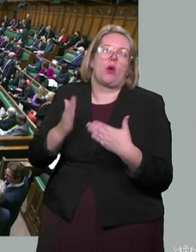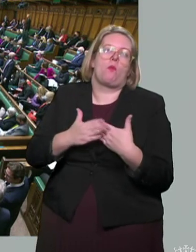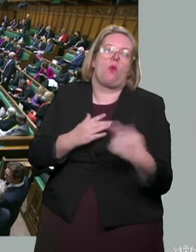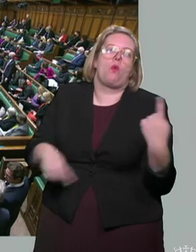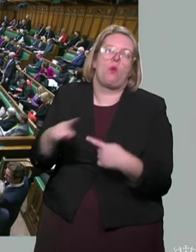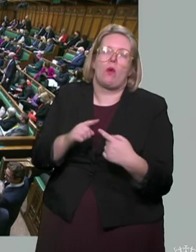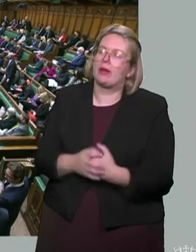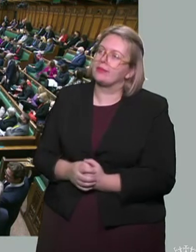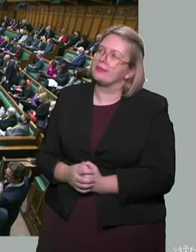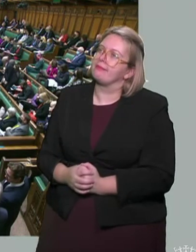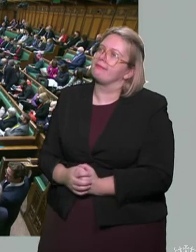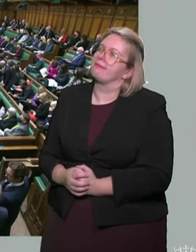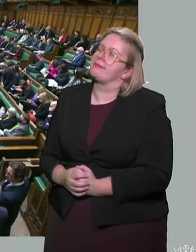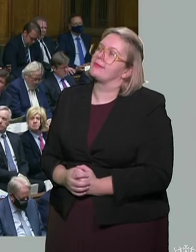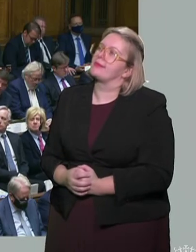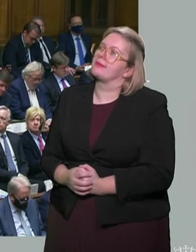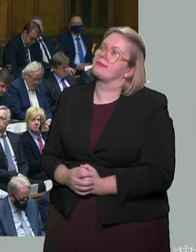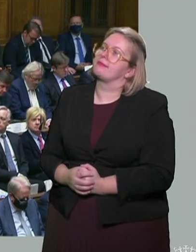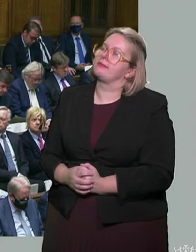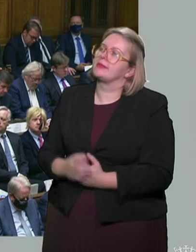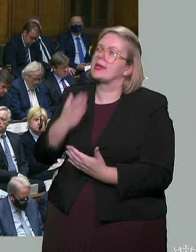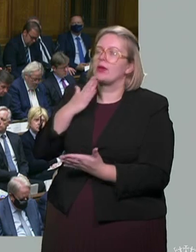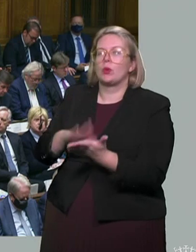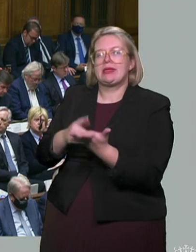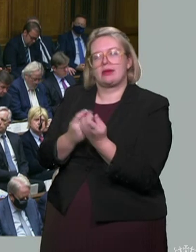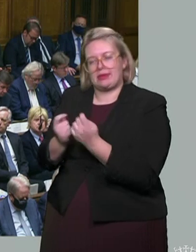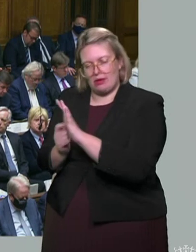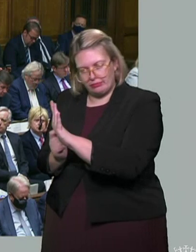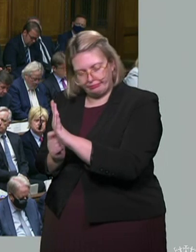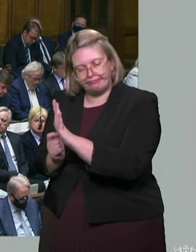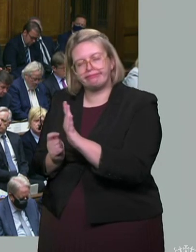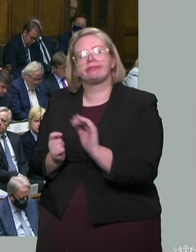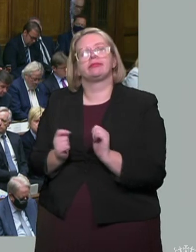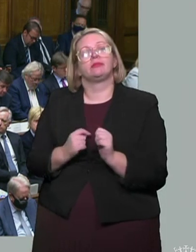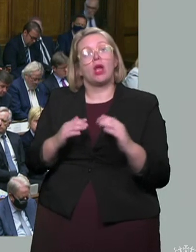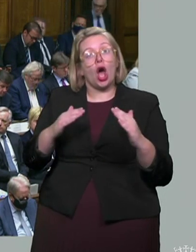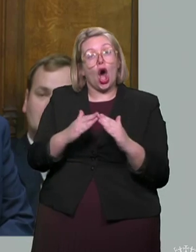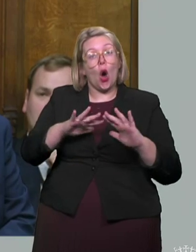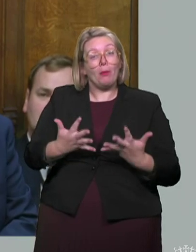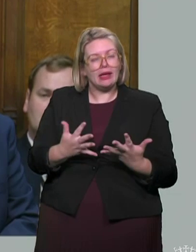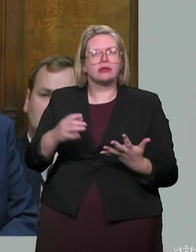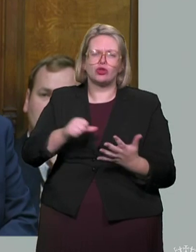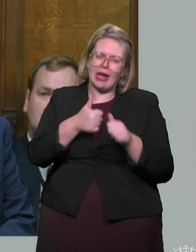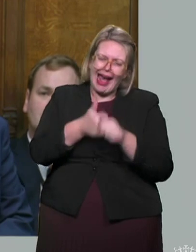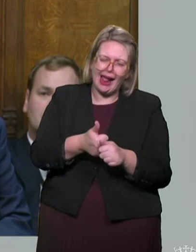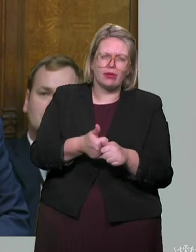I am sure my right honourable Friend would agree that homeless people should be assisted and not arrested.